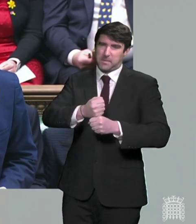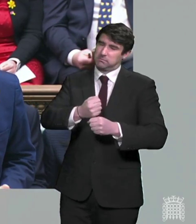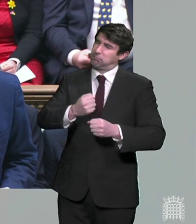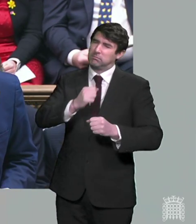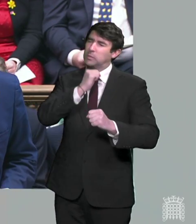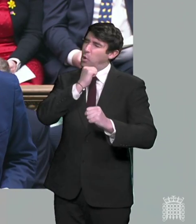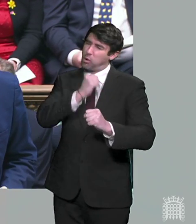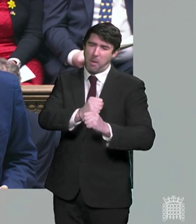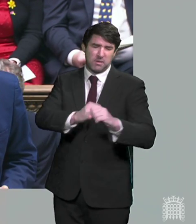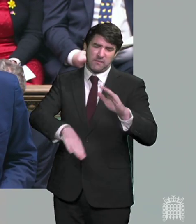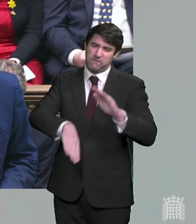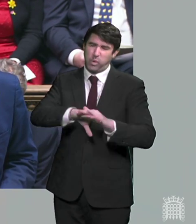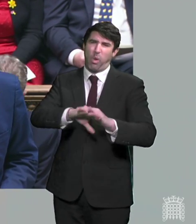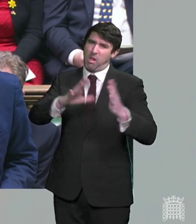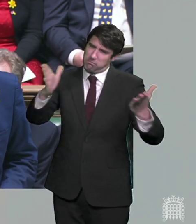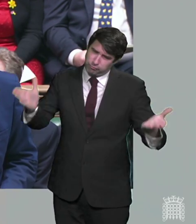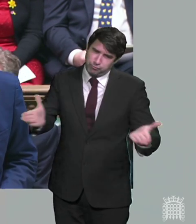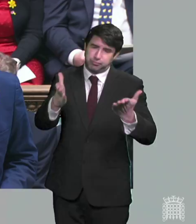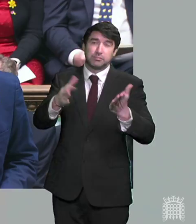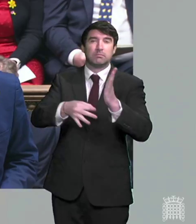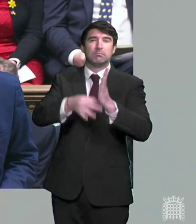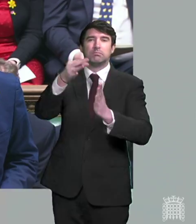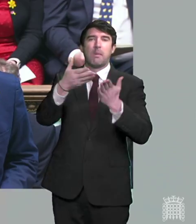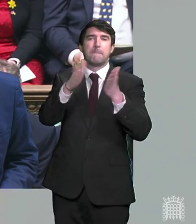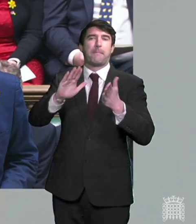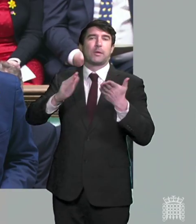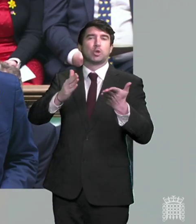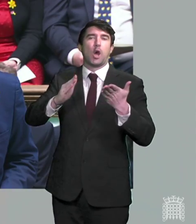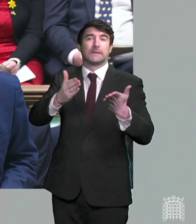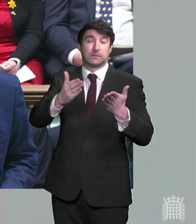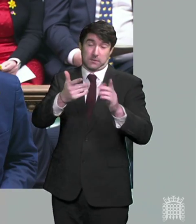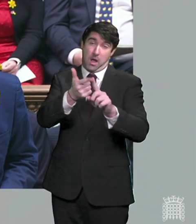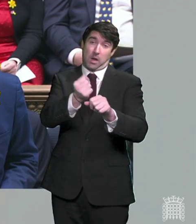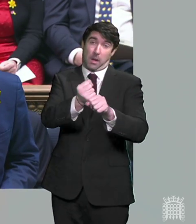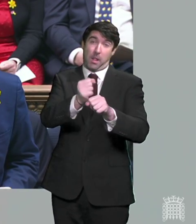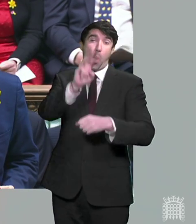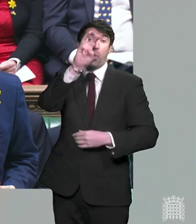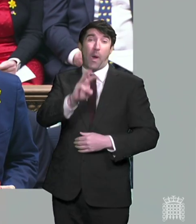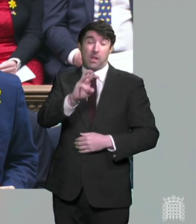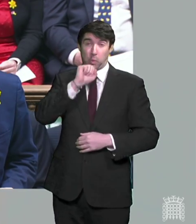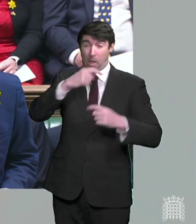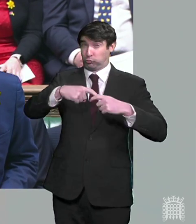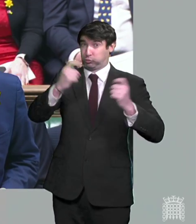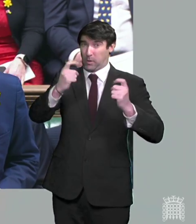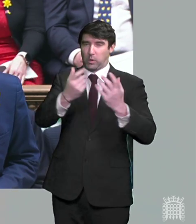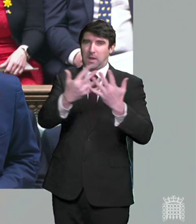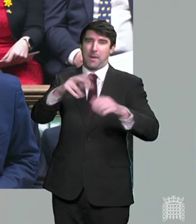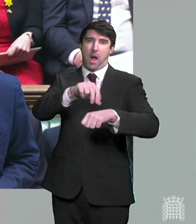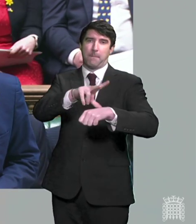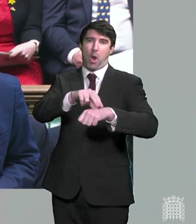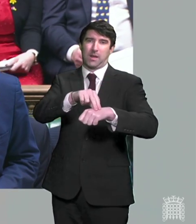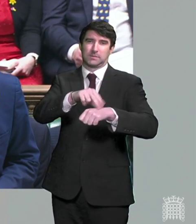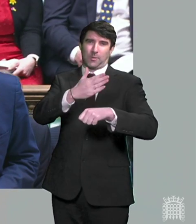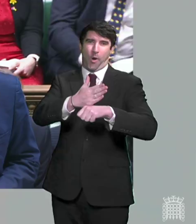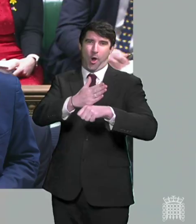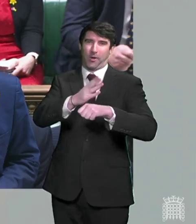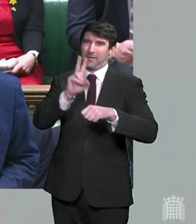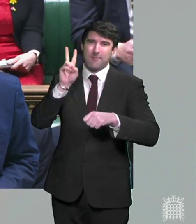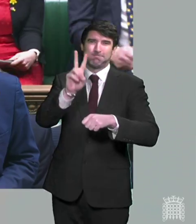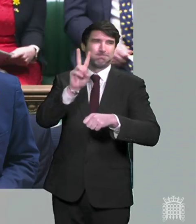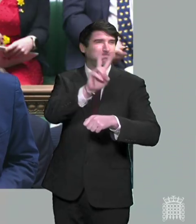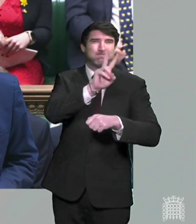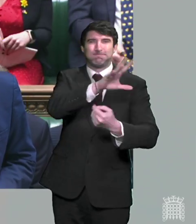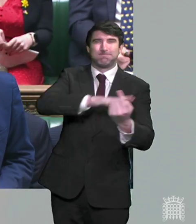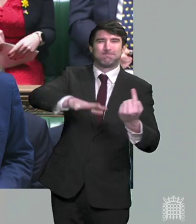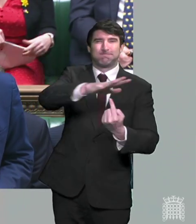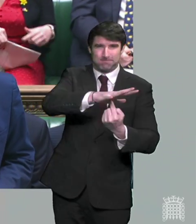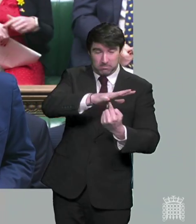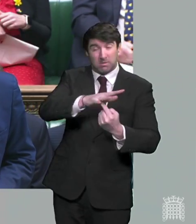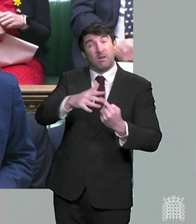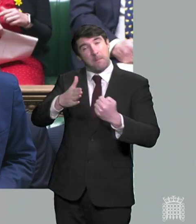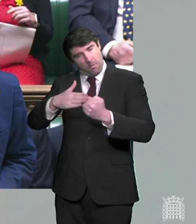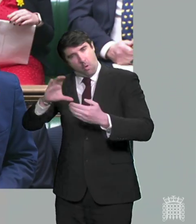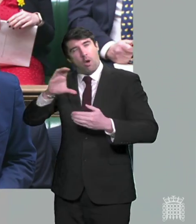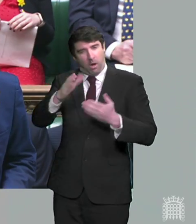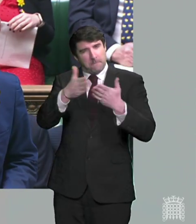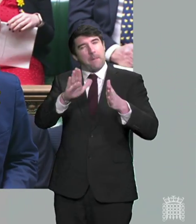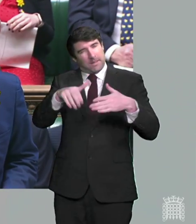For instance, by next month, there will be a record number of police officers serving communities across Wales, and we have seen crime decrease by 10% across England and Wales between 2021 and 2022.